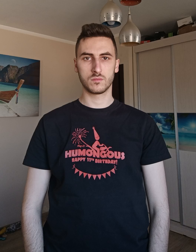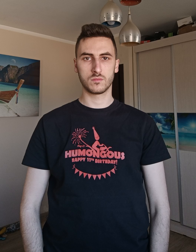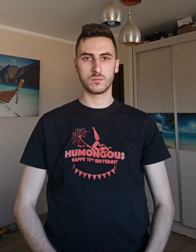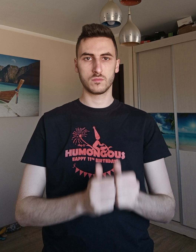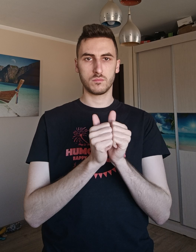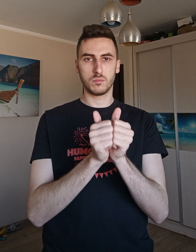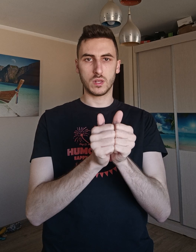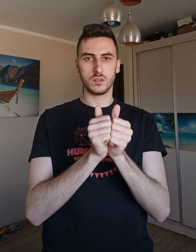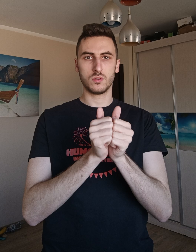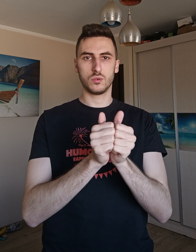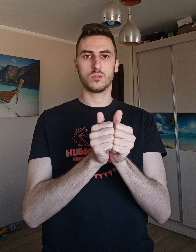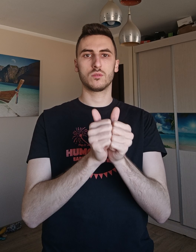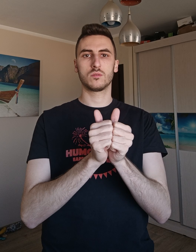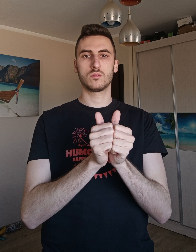חבר ה